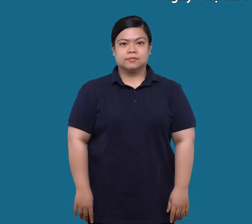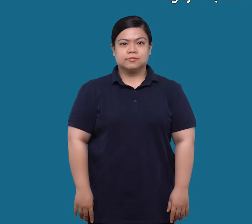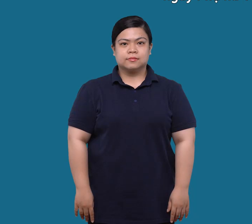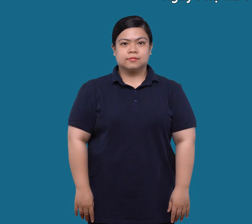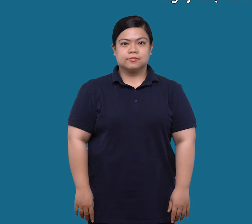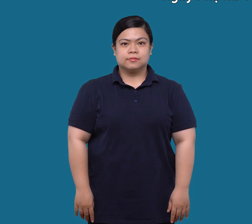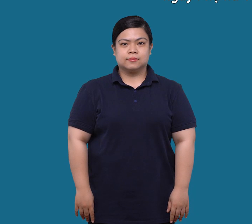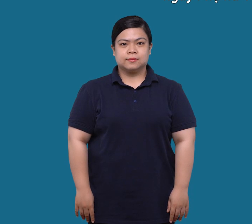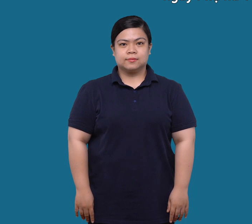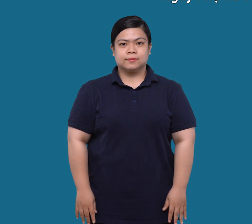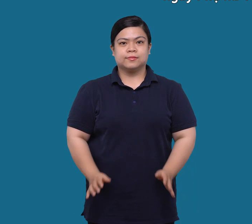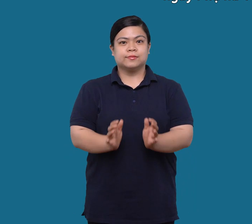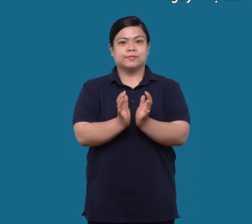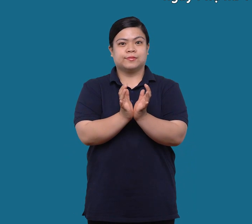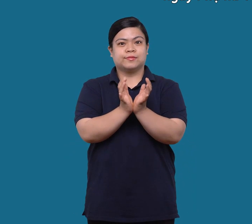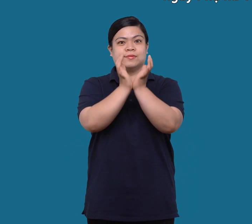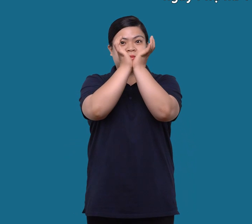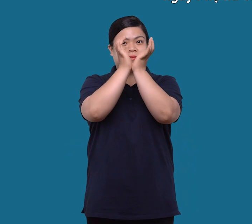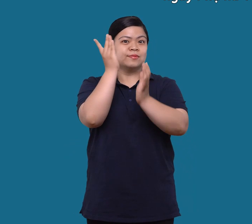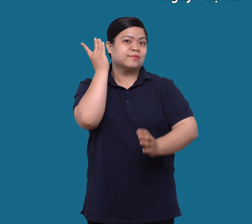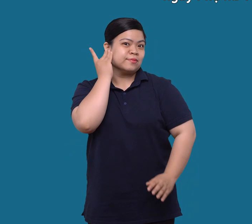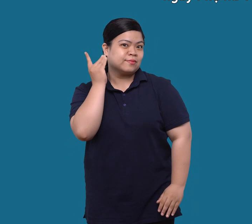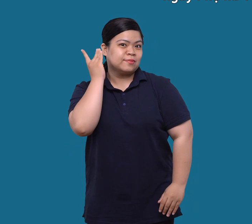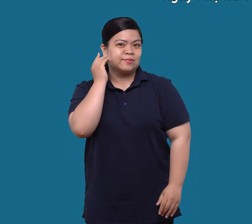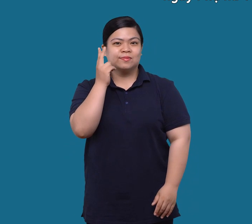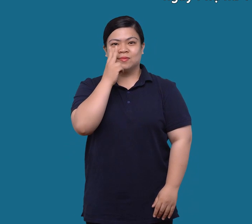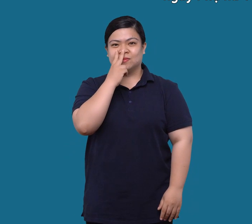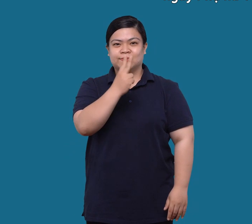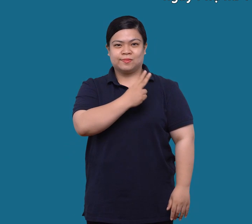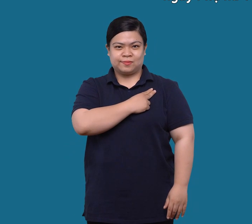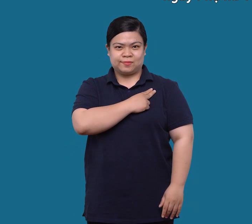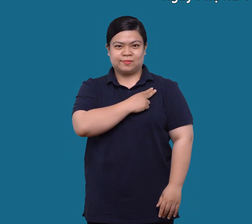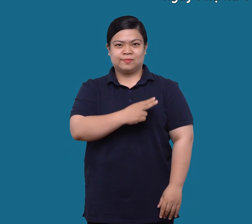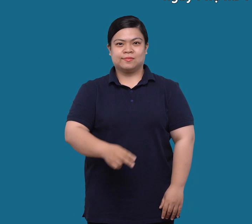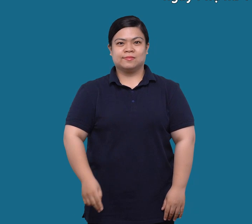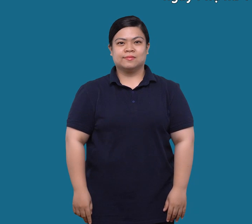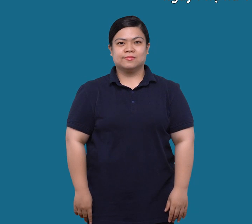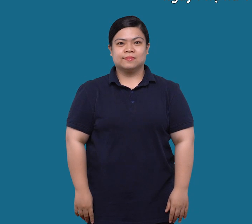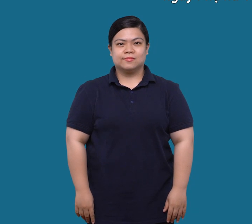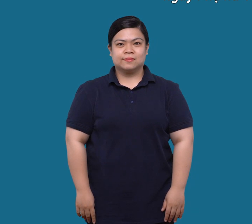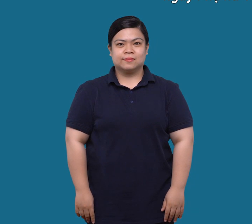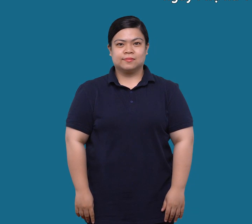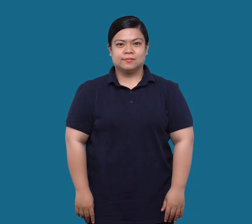ngày Phụ nữ Việt Nam 20/10